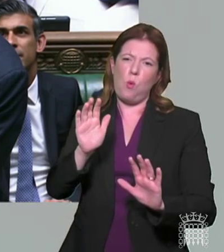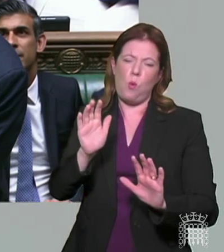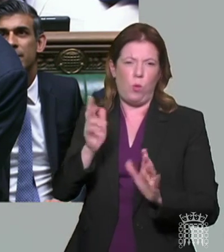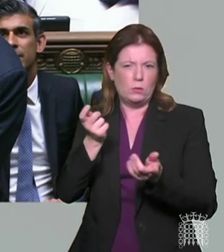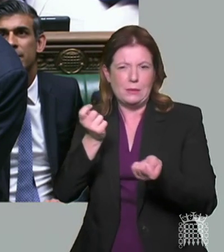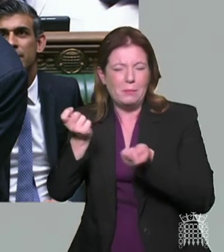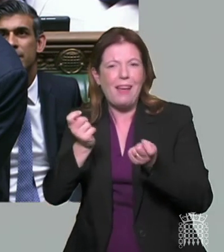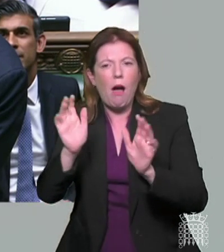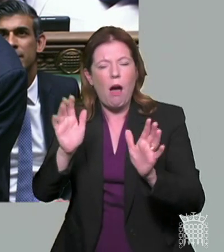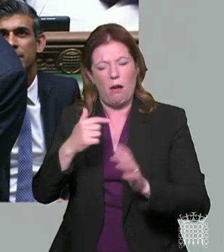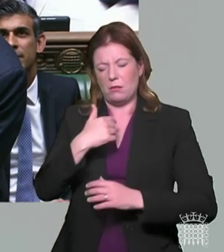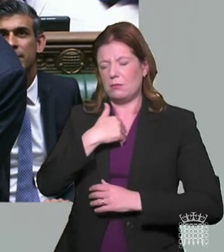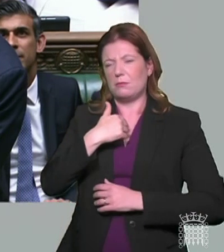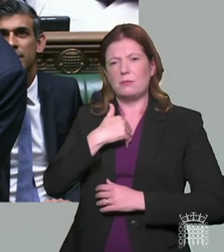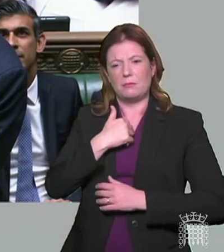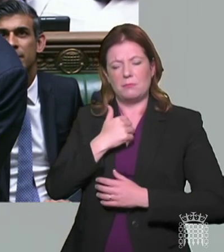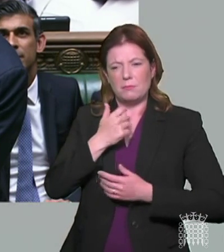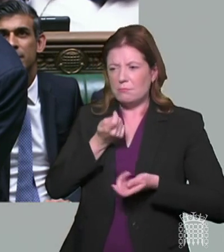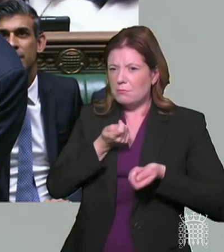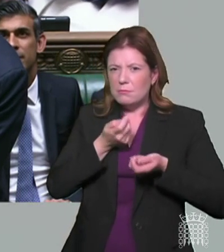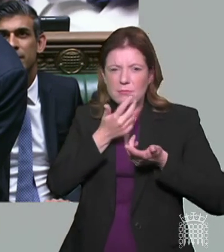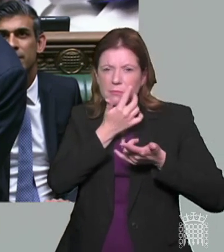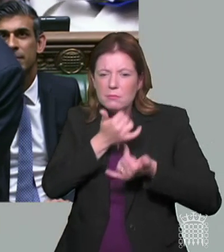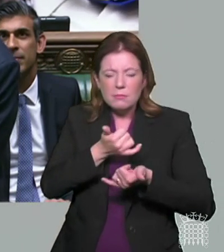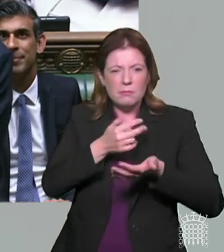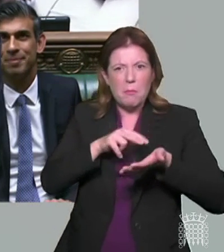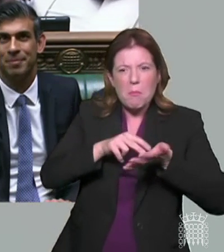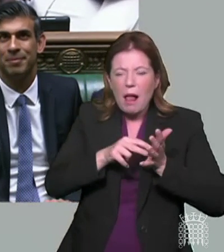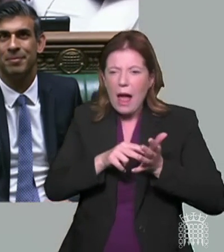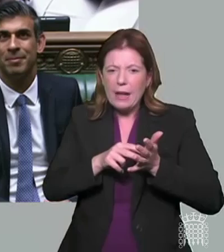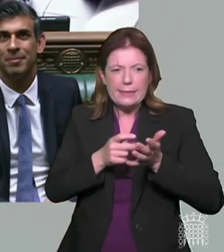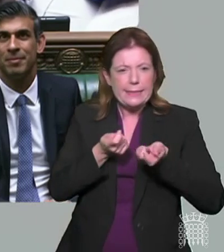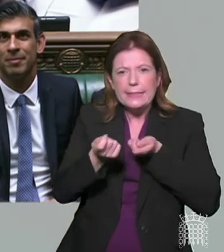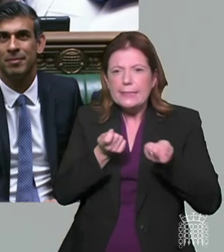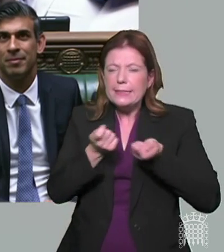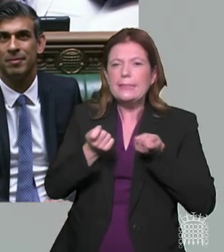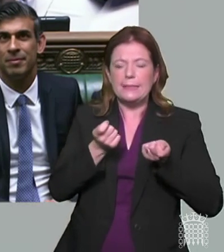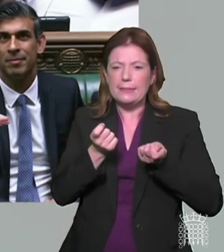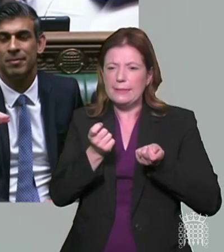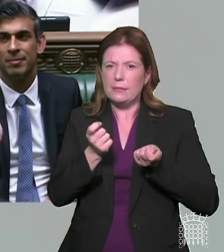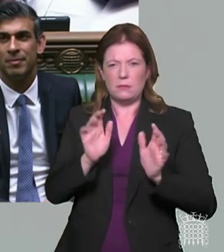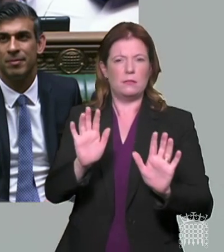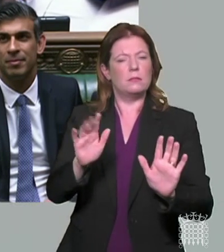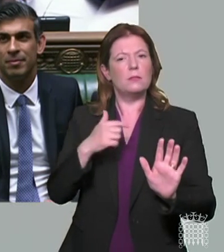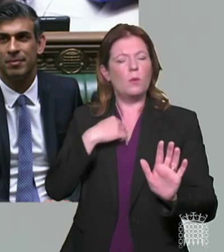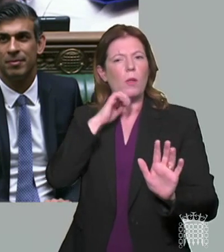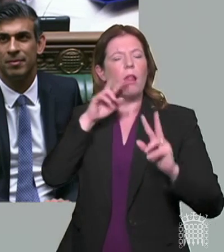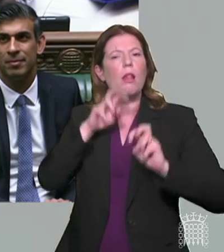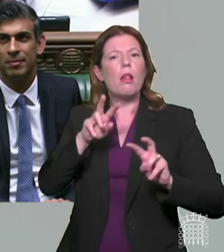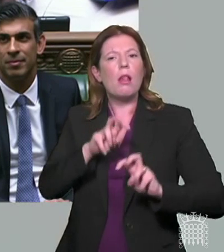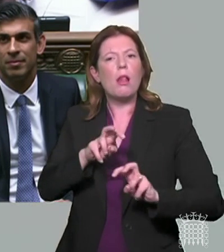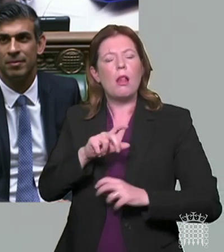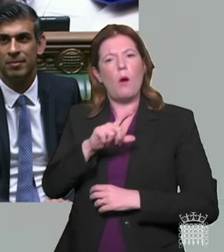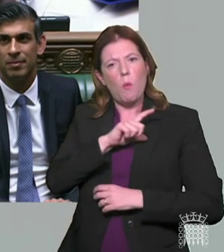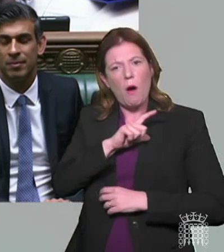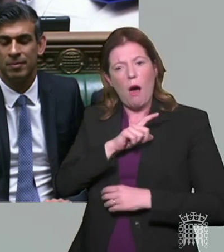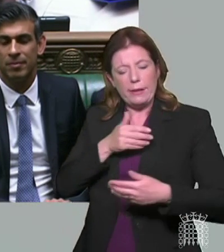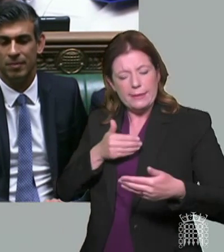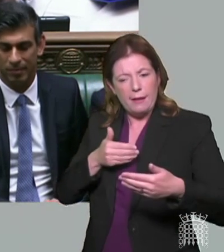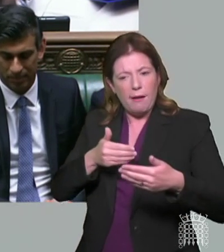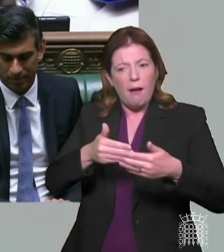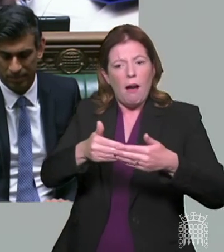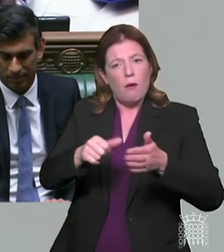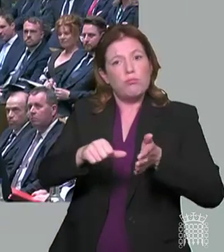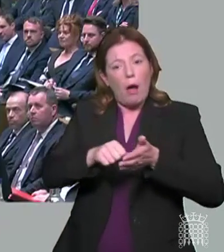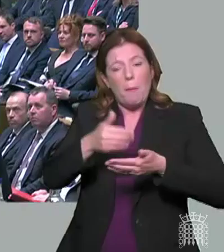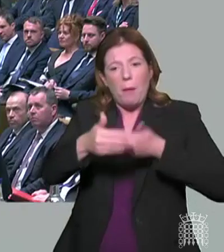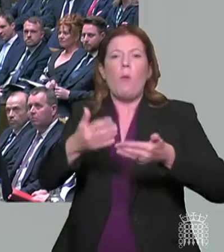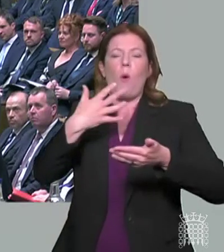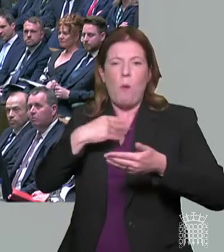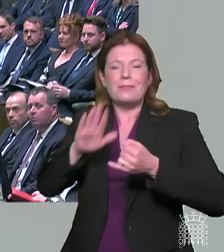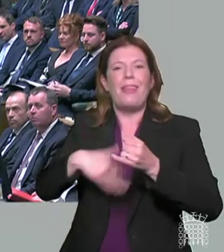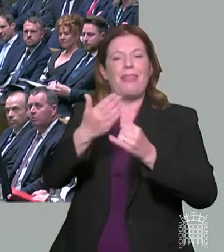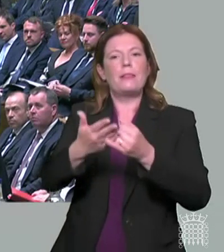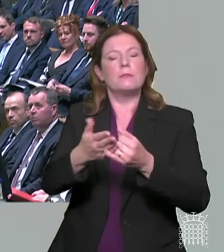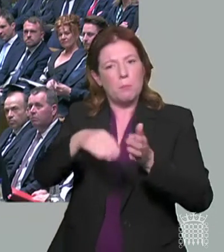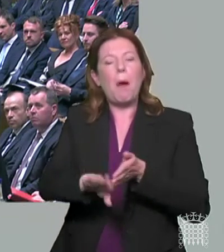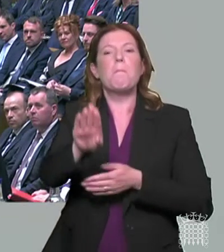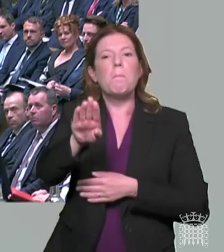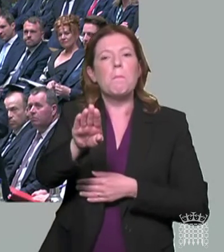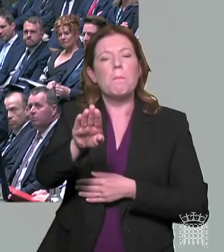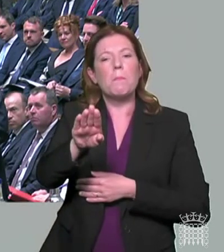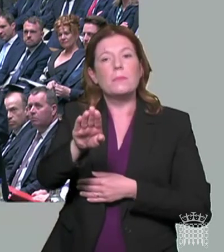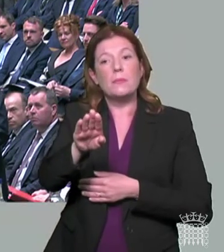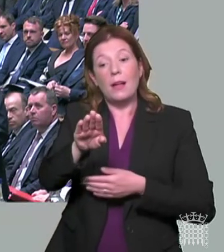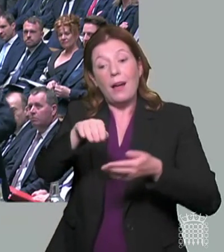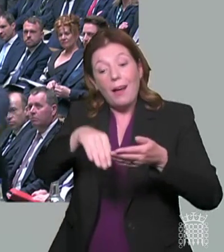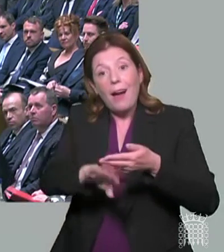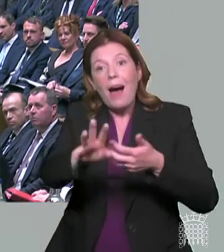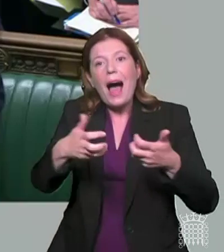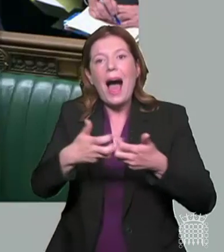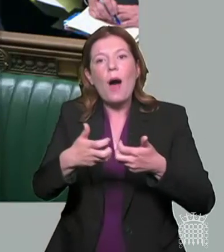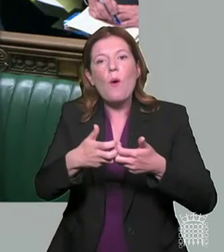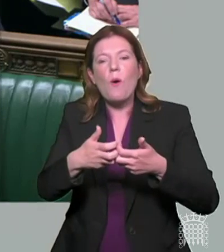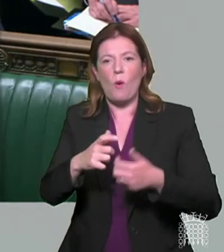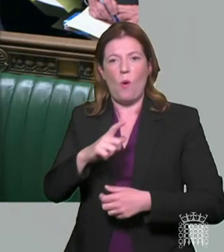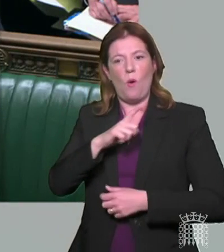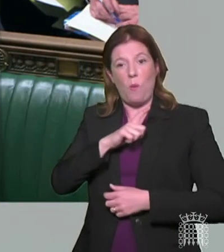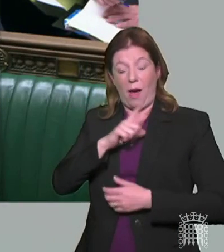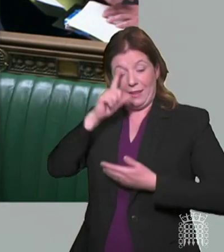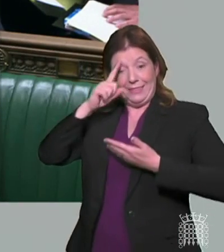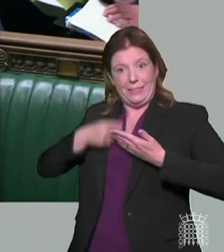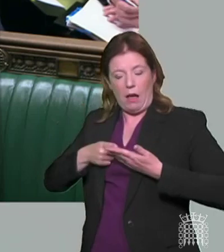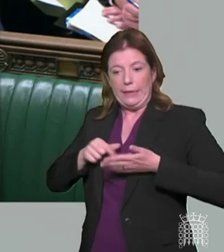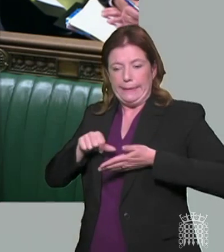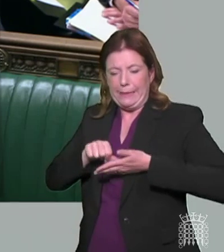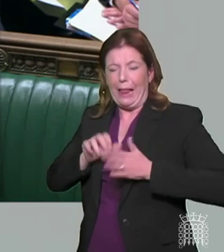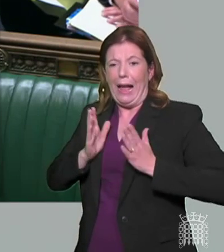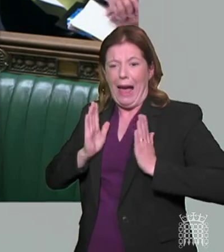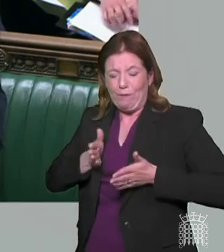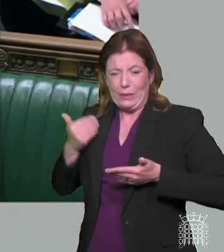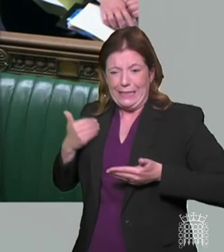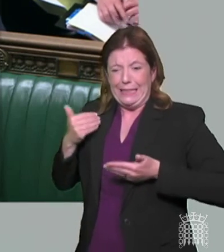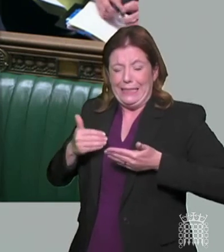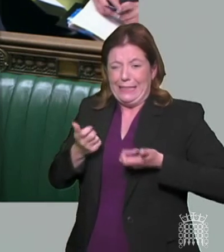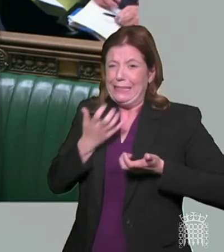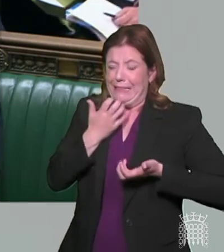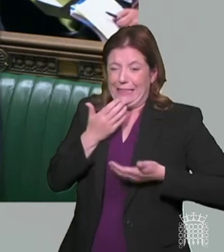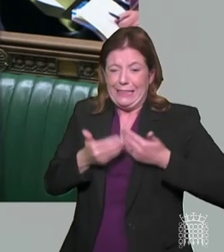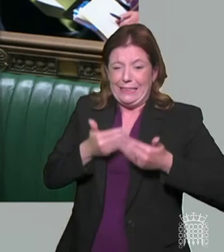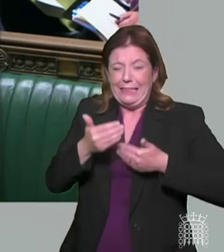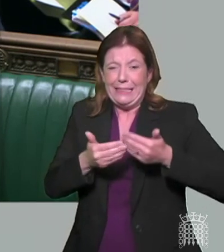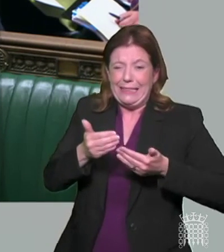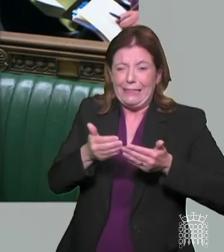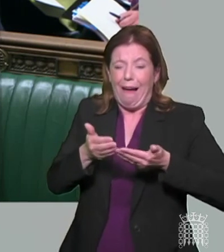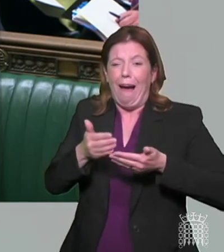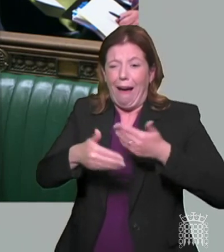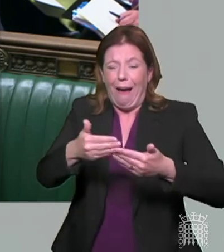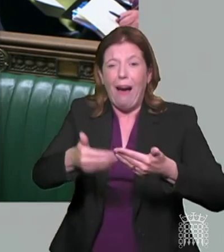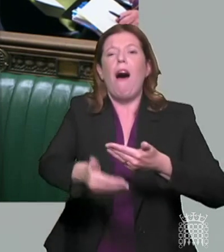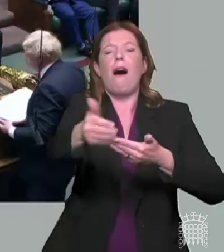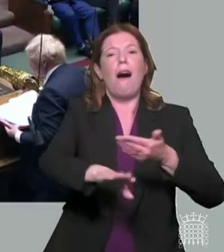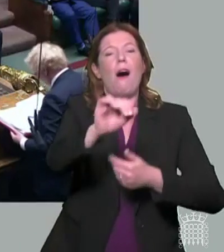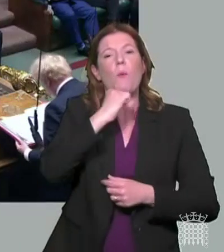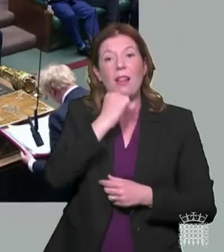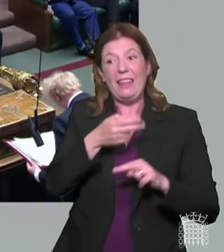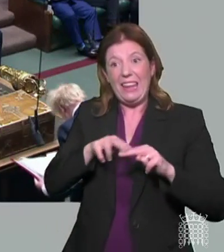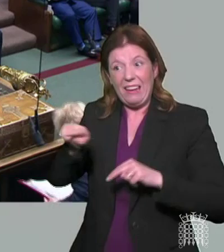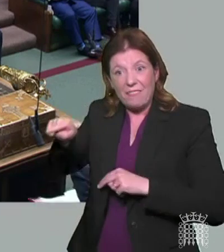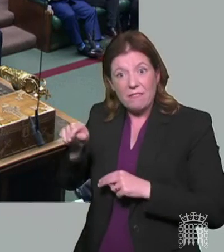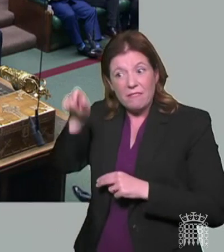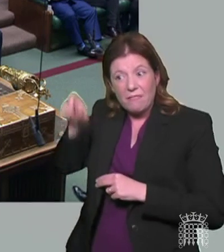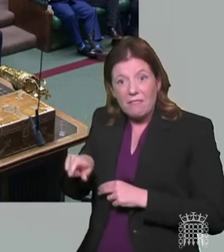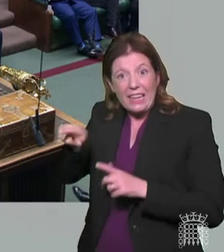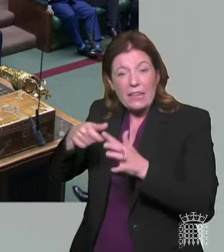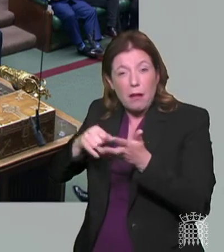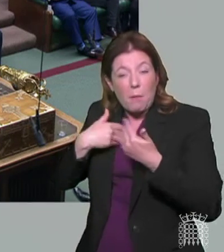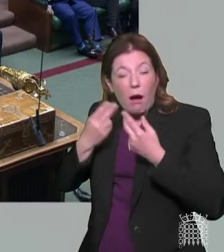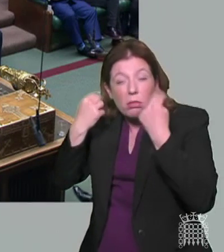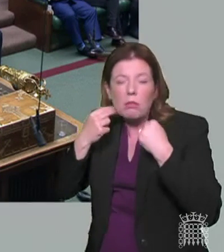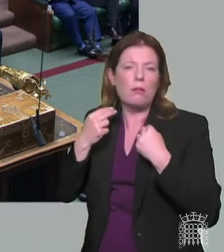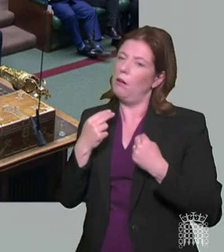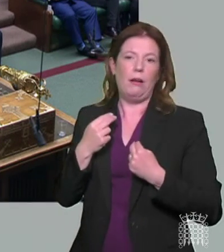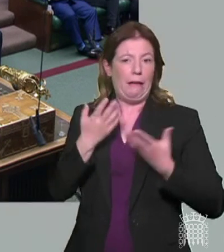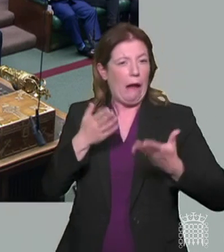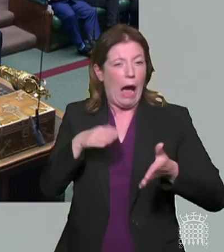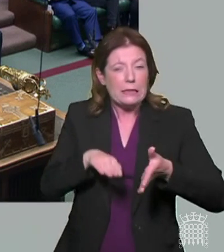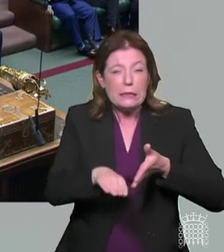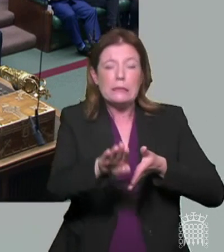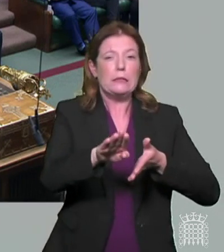Of course we will look at all the measures we need to take to get people through to the other side, but the only reason we can do that is because we took the tough decisions that were necessary during the pandemic, which would not have been possible if we had listened to the right honourable and learned Gentleman.